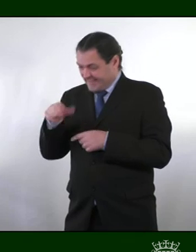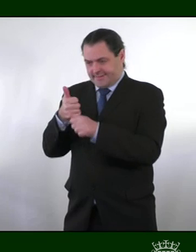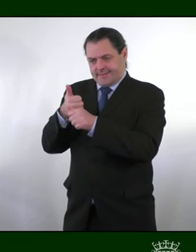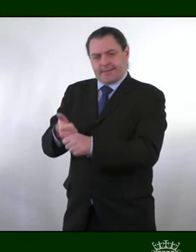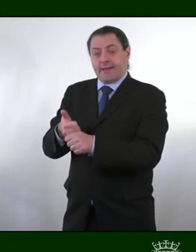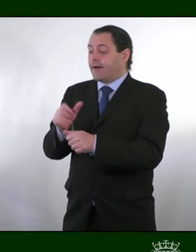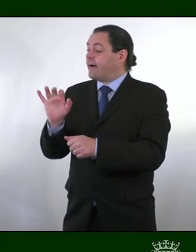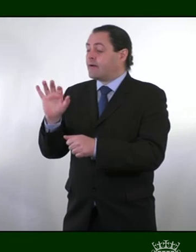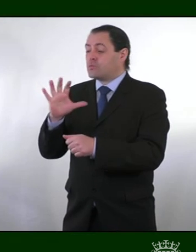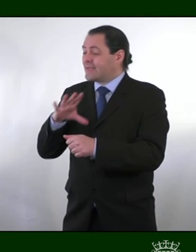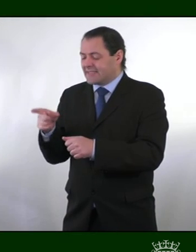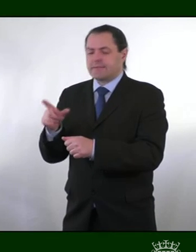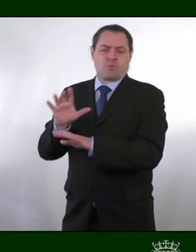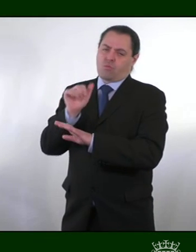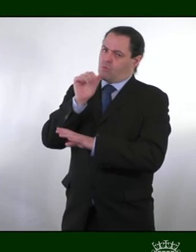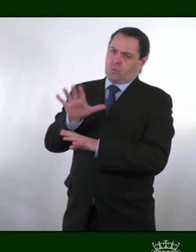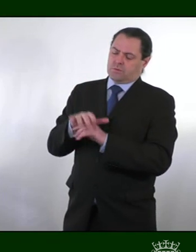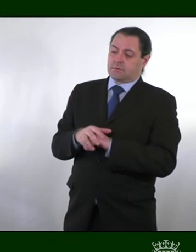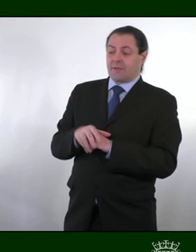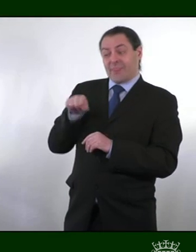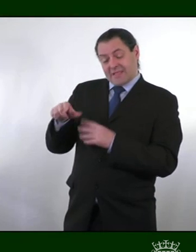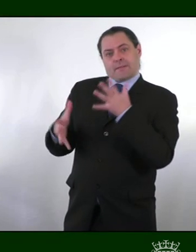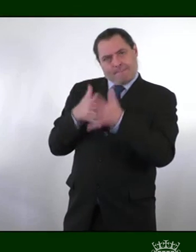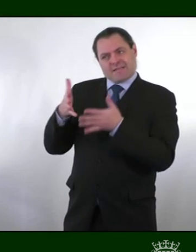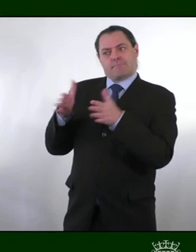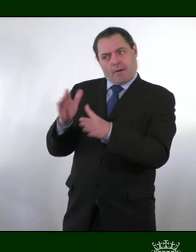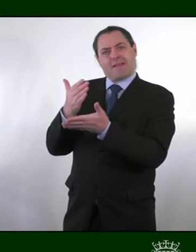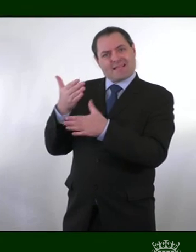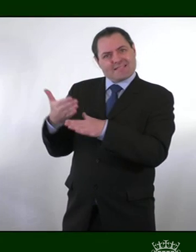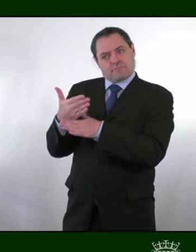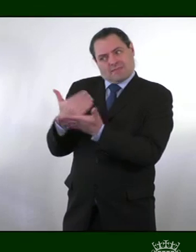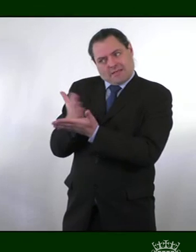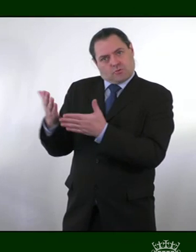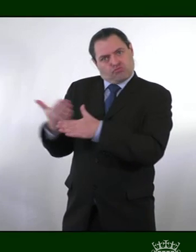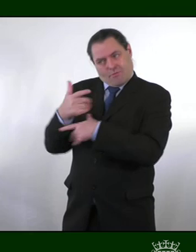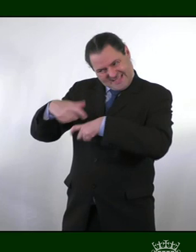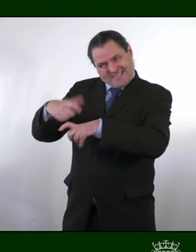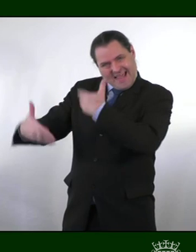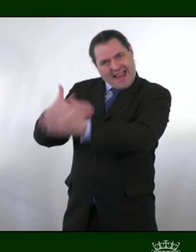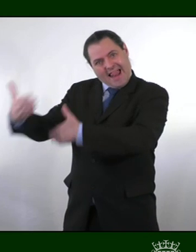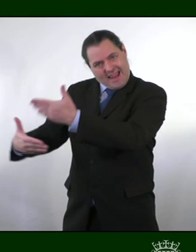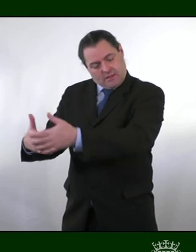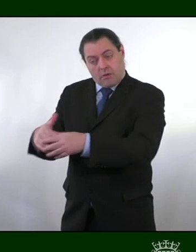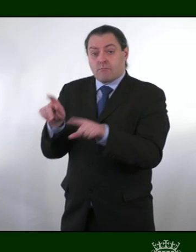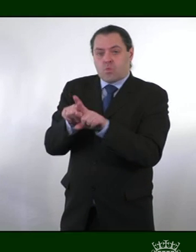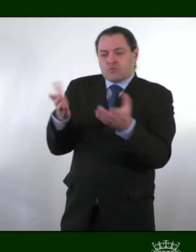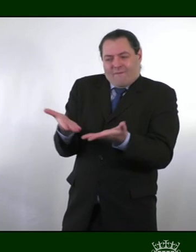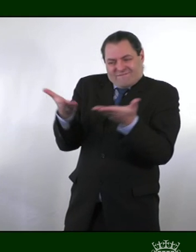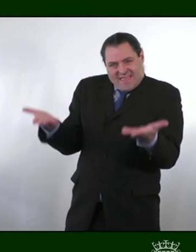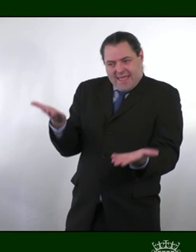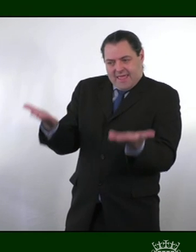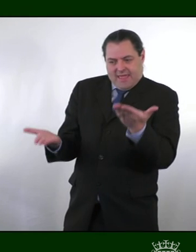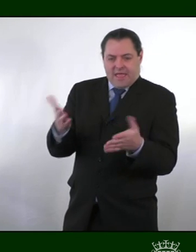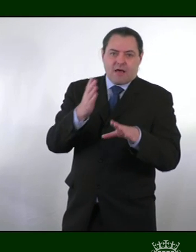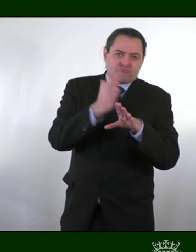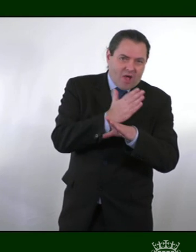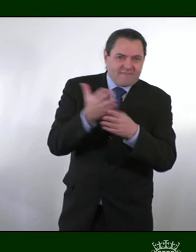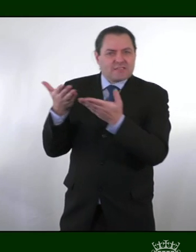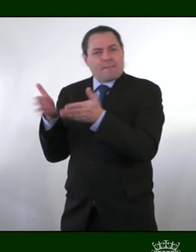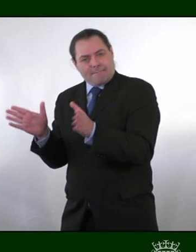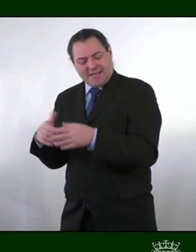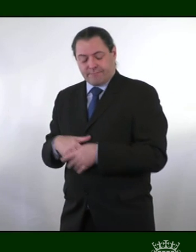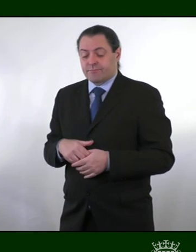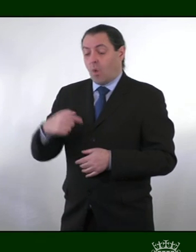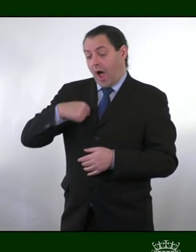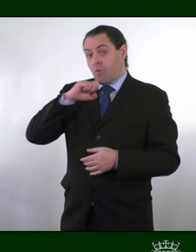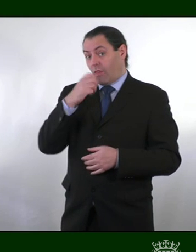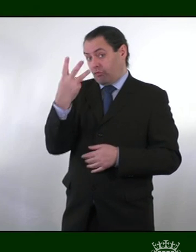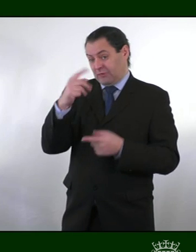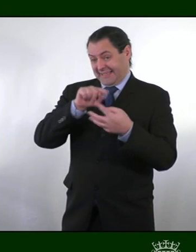To protect public sector jobs at this time of crisis, and to ensure fairness between the public and private sectors, I am taking three steps today.